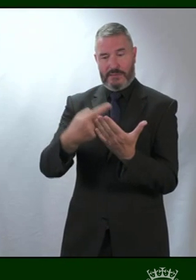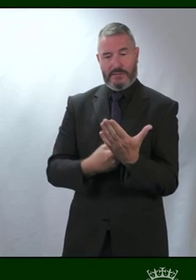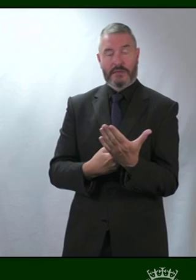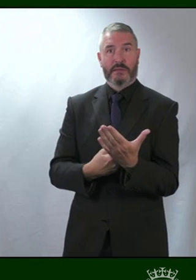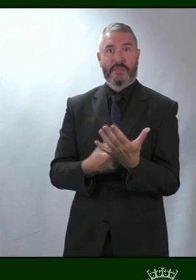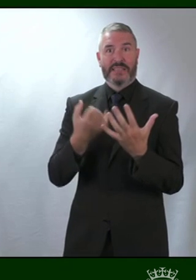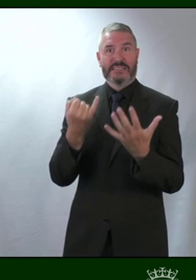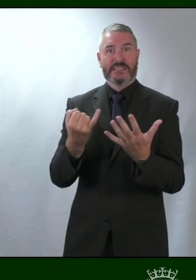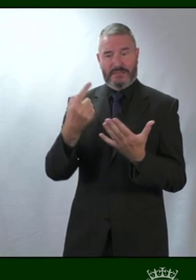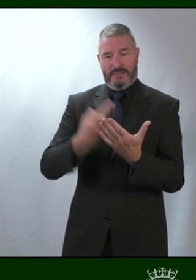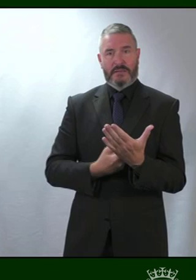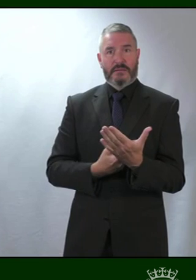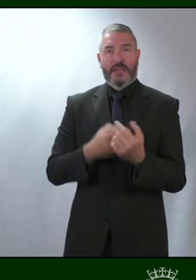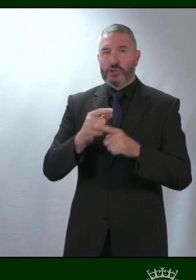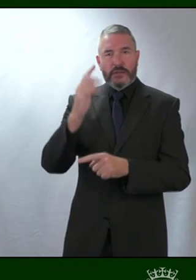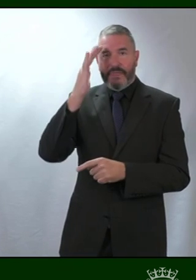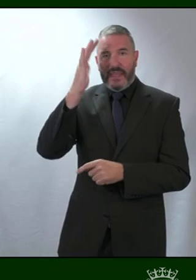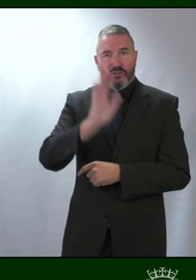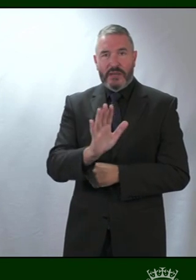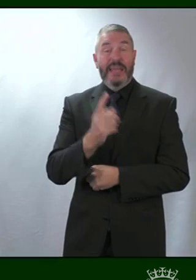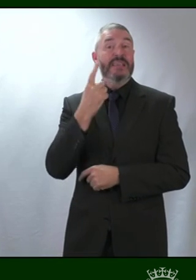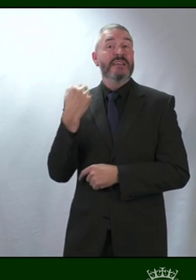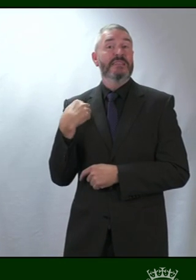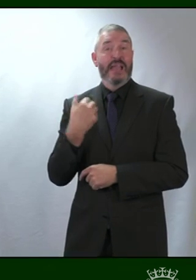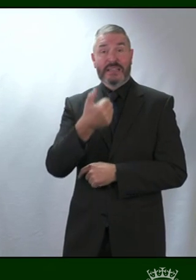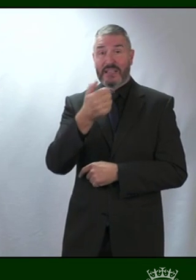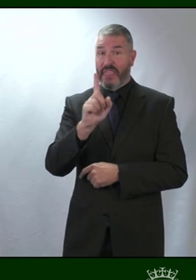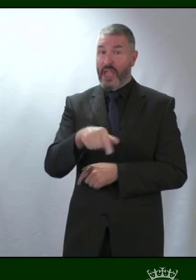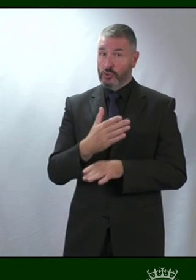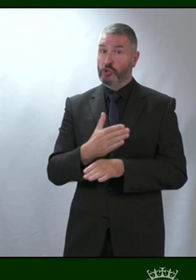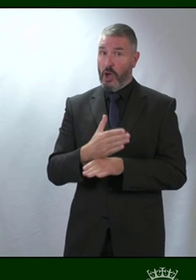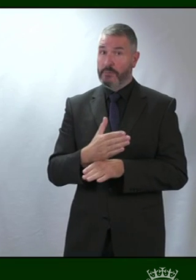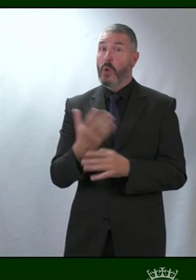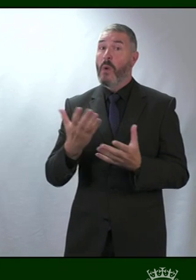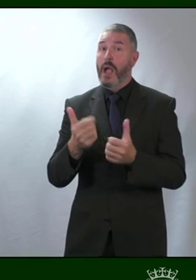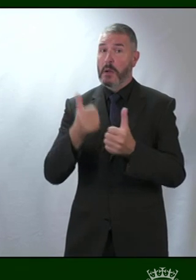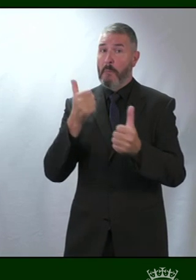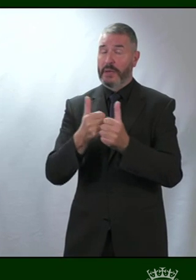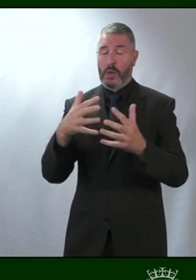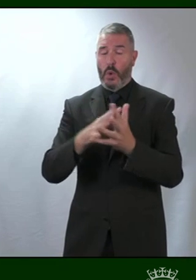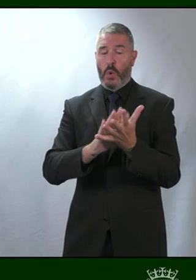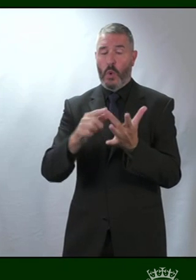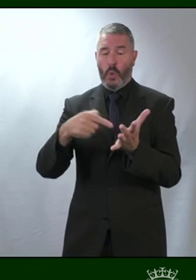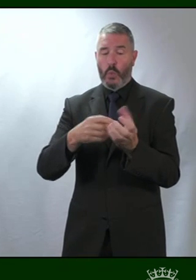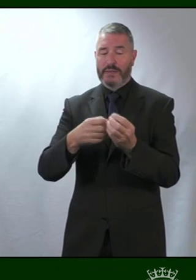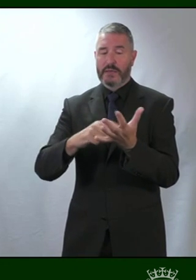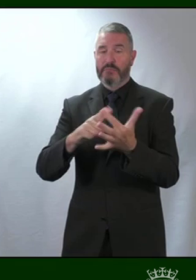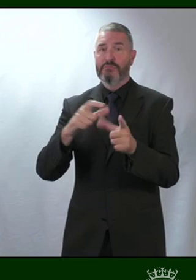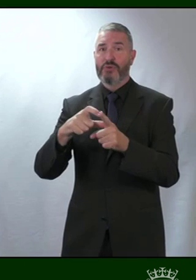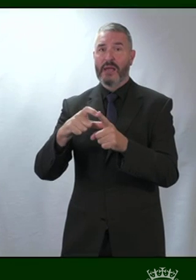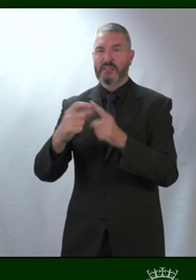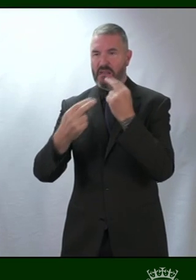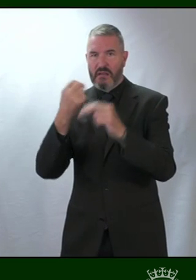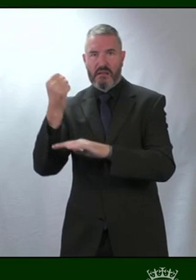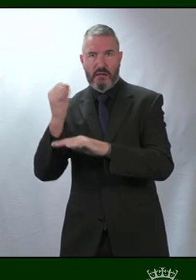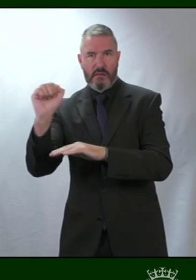This is not theoretical. Yesterday, 6,000 jobs were lost at Whitbread, one of the major employers in the hospitality sector.